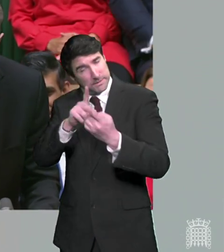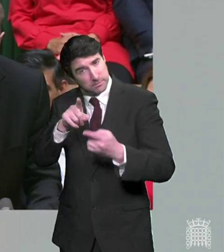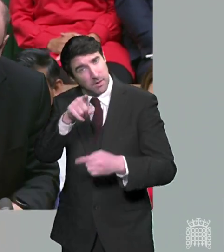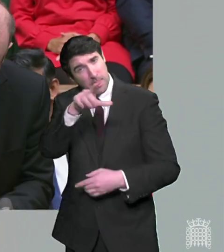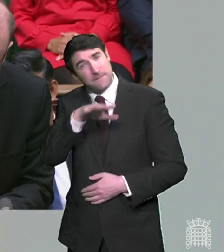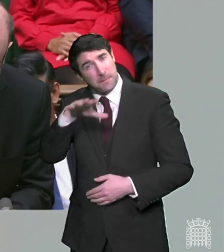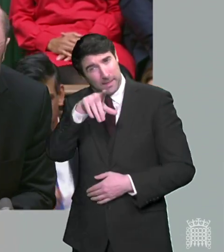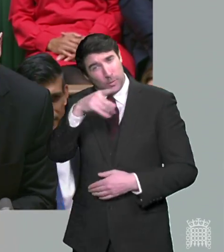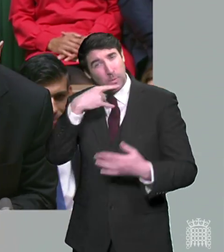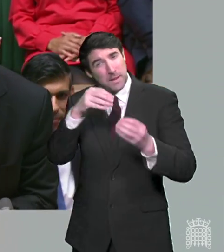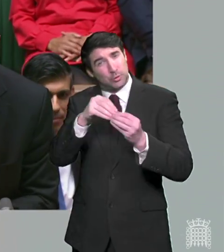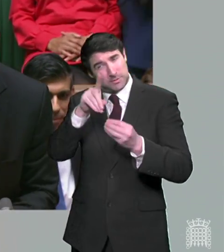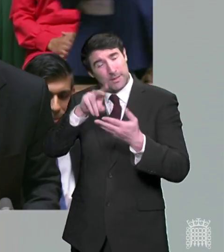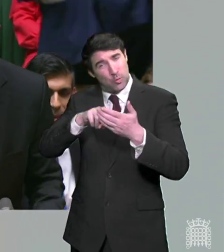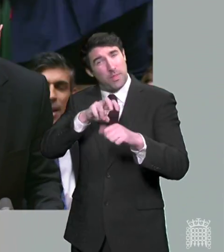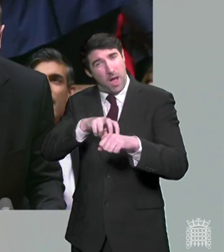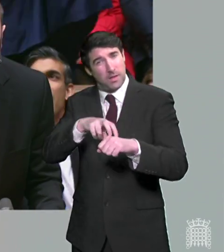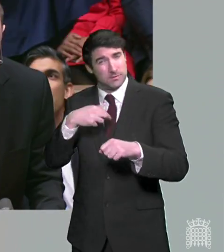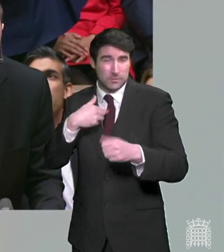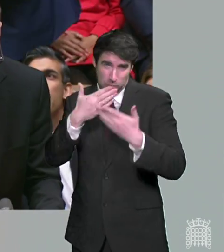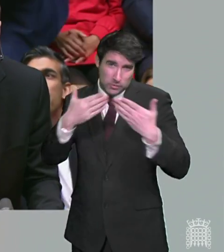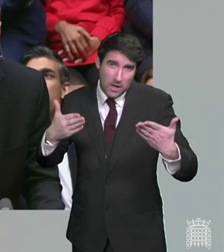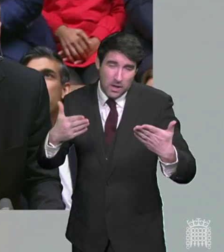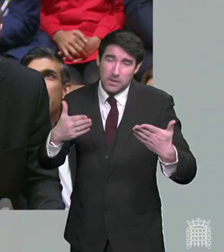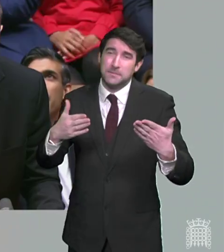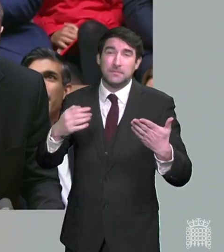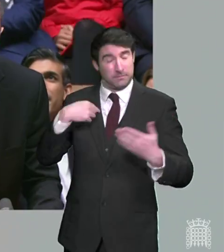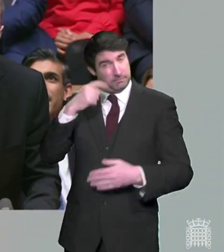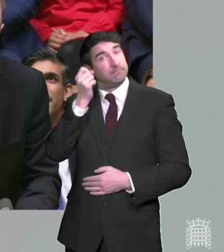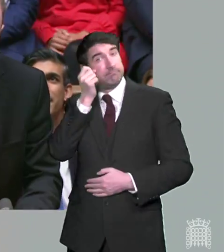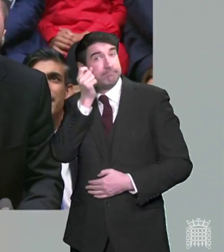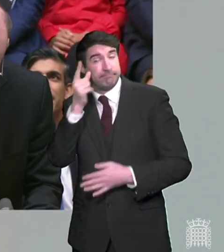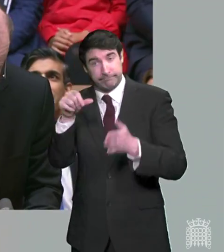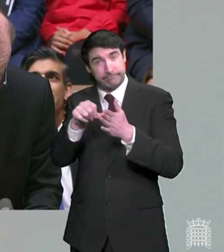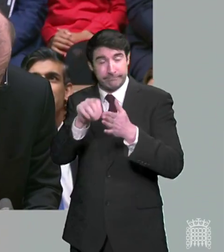I obviously understand the position in which the family find themselves.